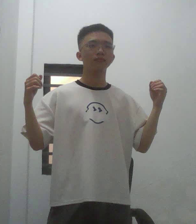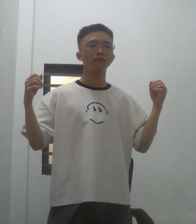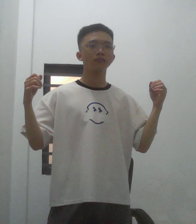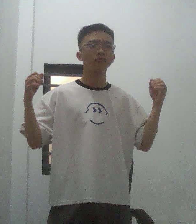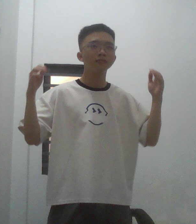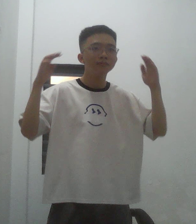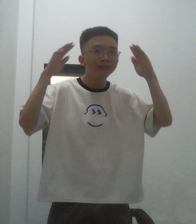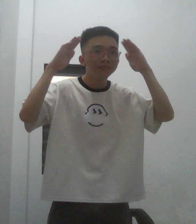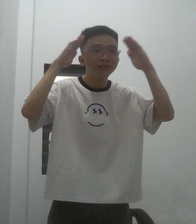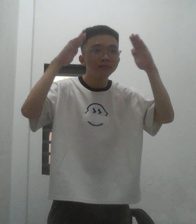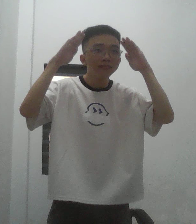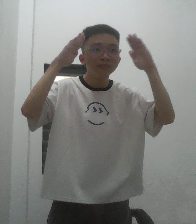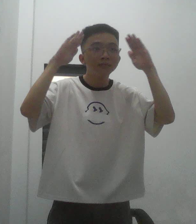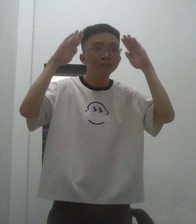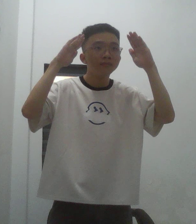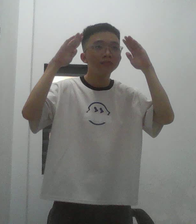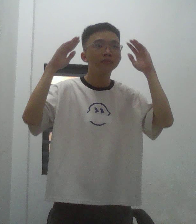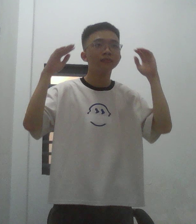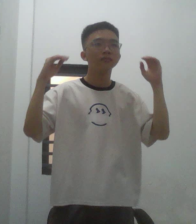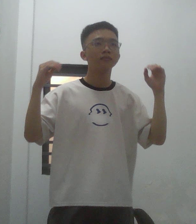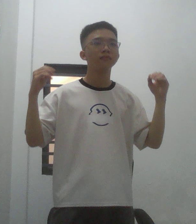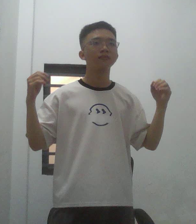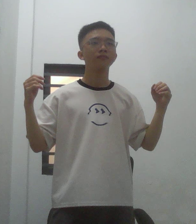xin chao